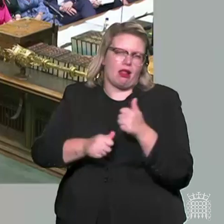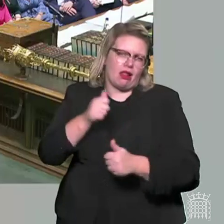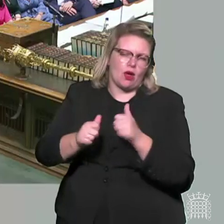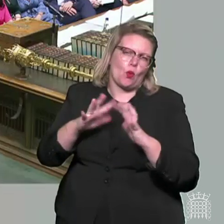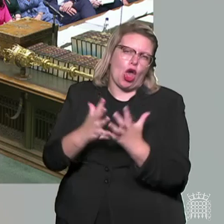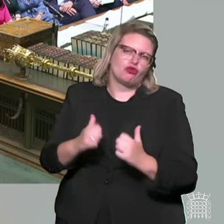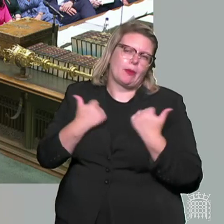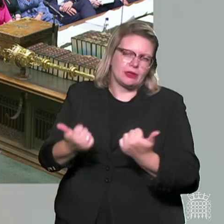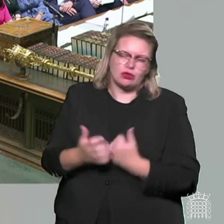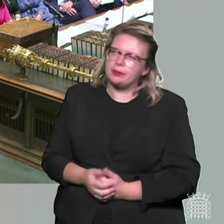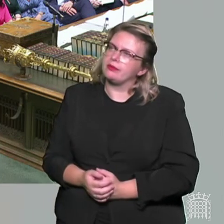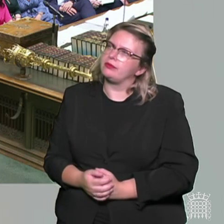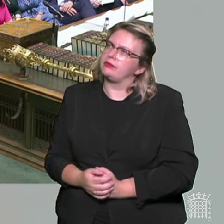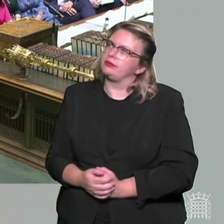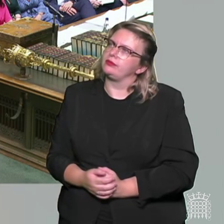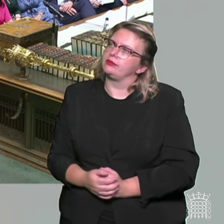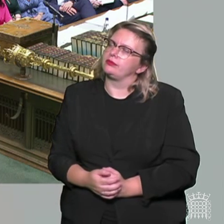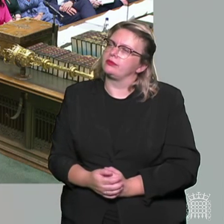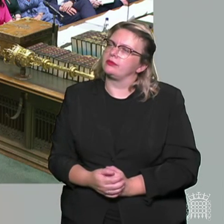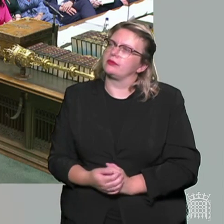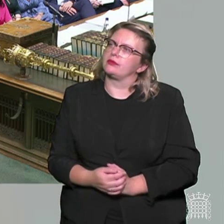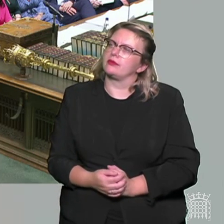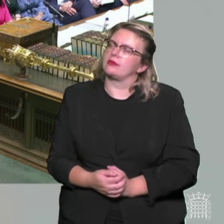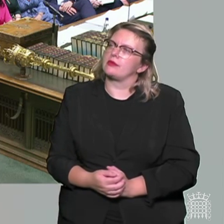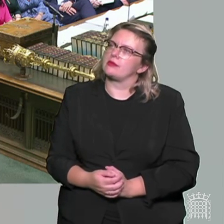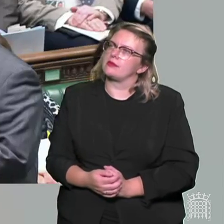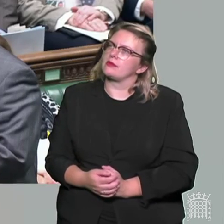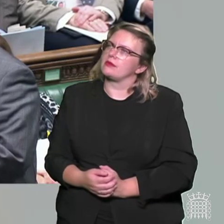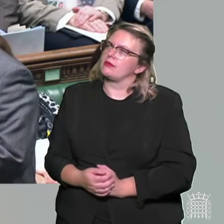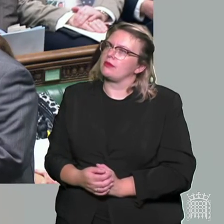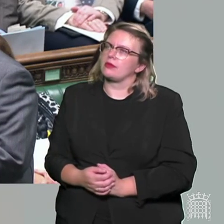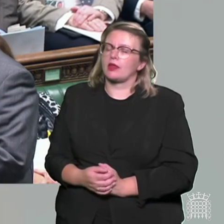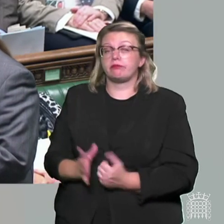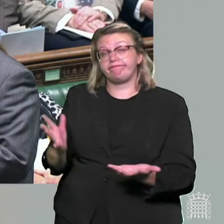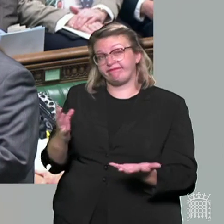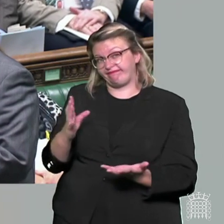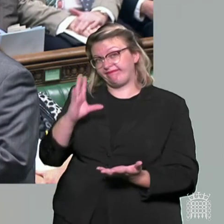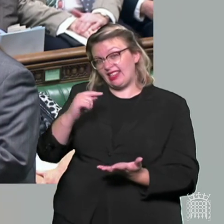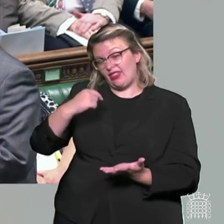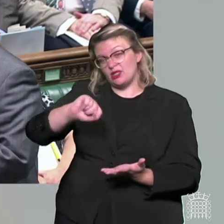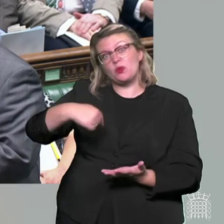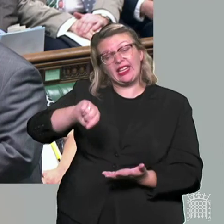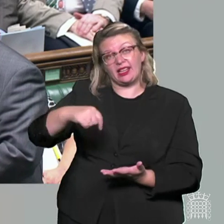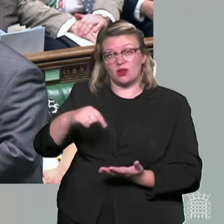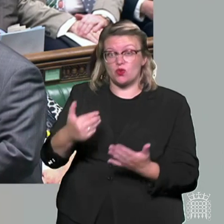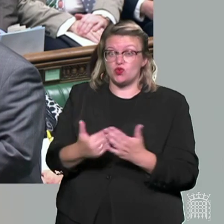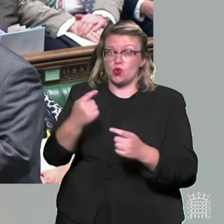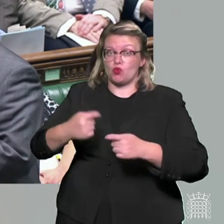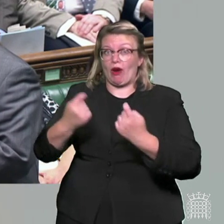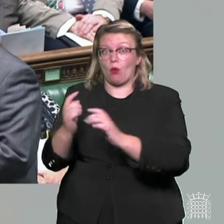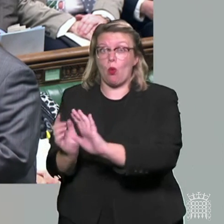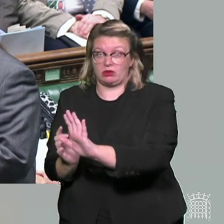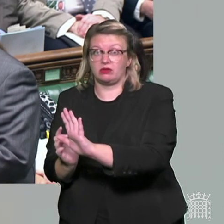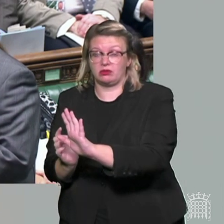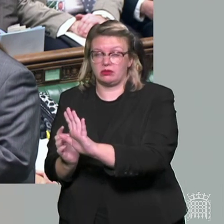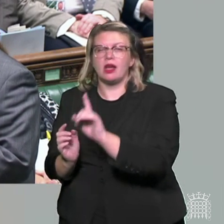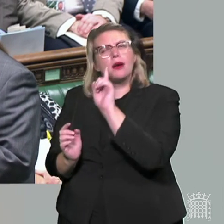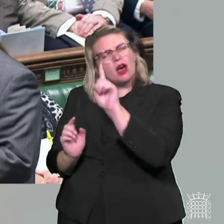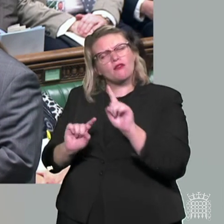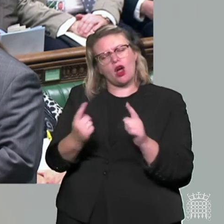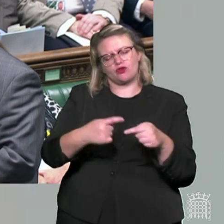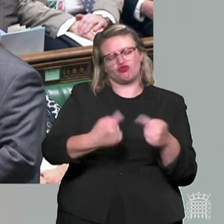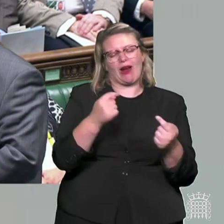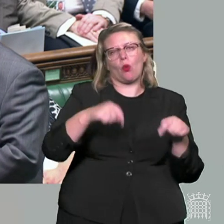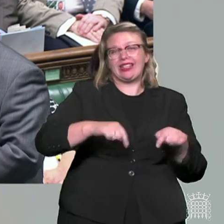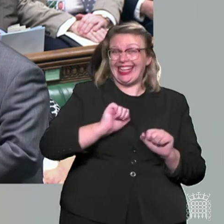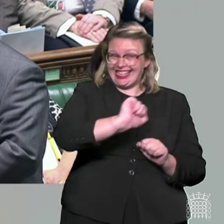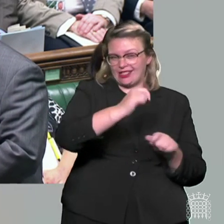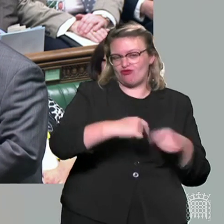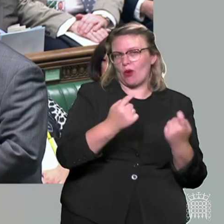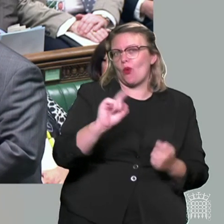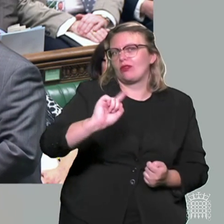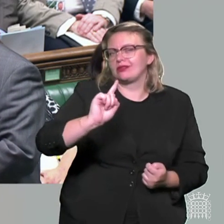What a fantastic achievement. This week has seen historic records set across the United Kingdom, but let us look at the Prime Minister’s record-breaking efforts in office.